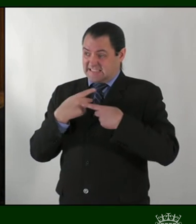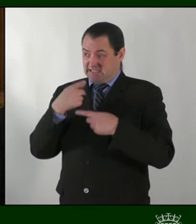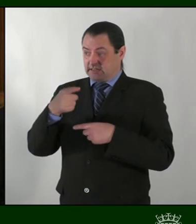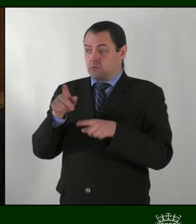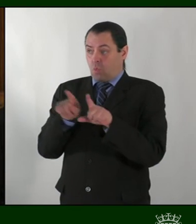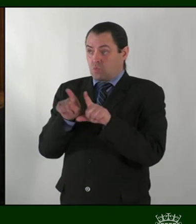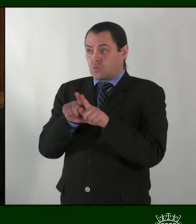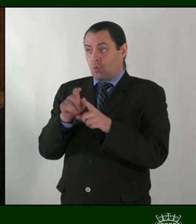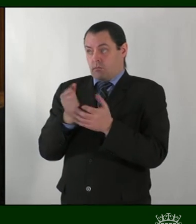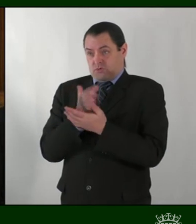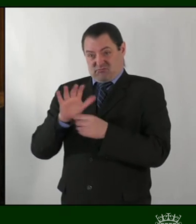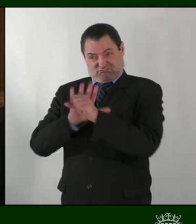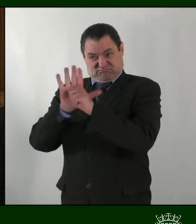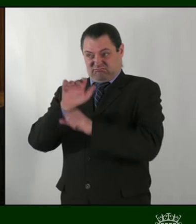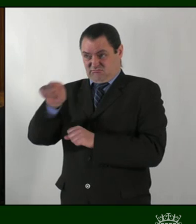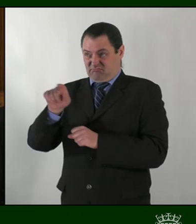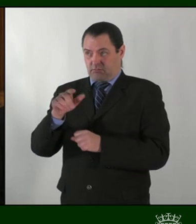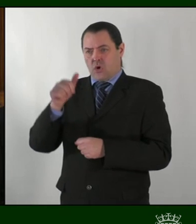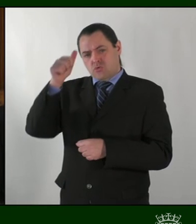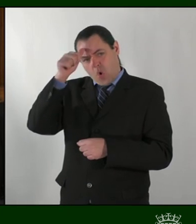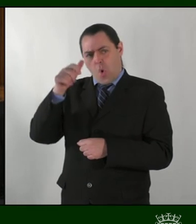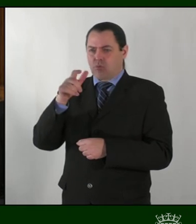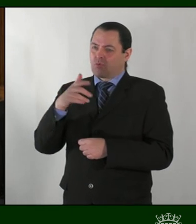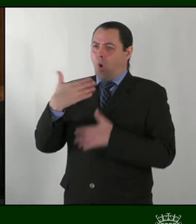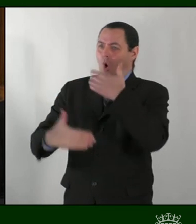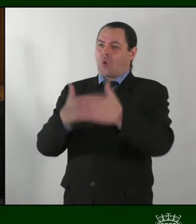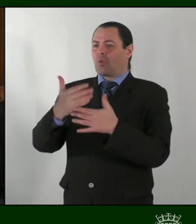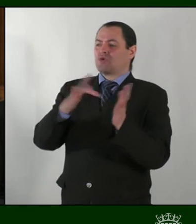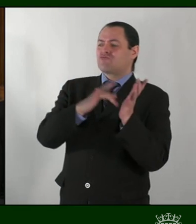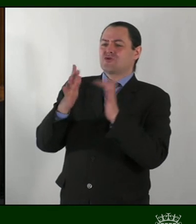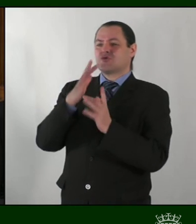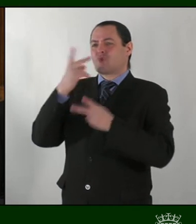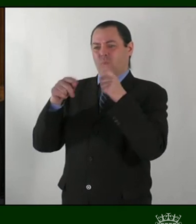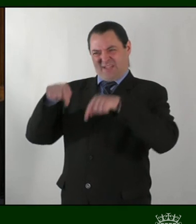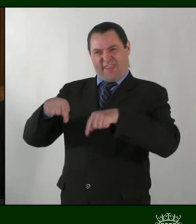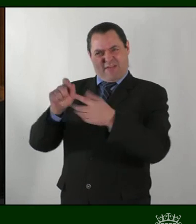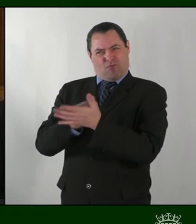Horbury Bridge, where “Onward Christians Soldiers” was penned, has been acutely affected.